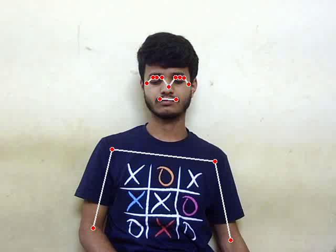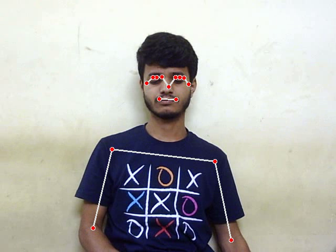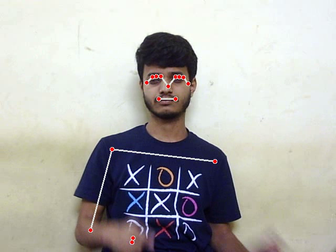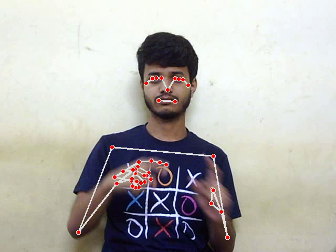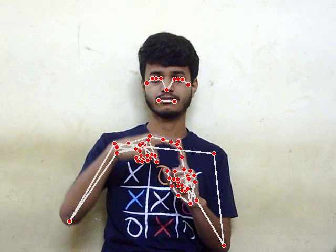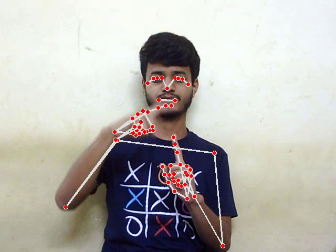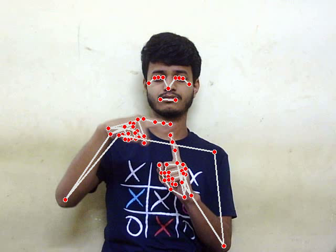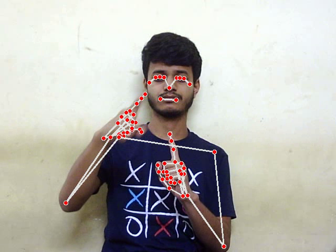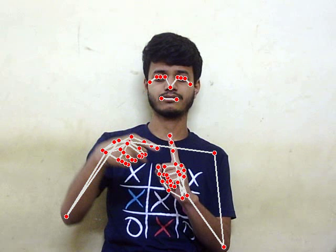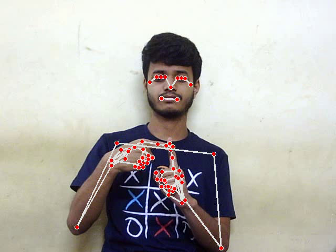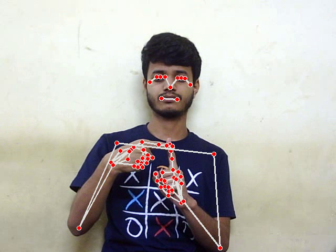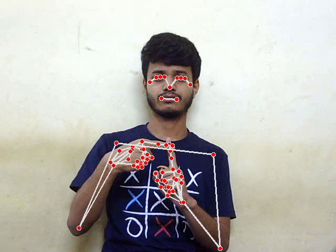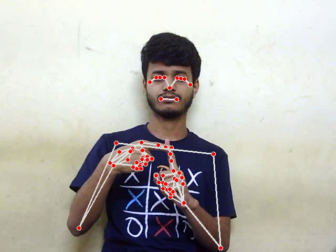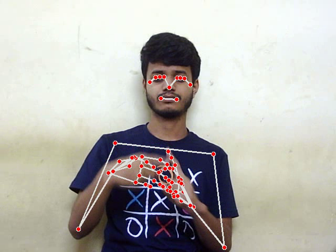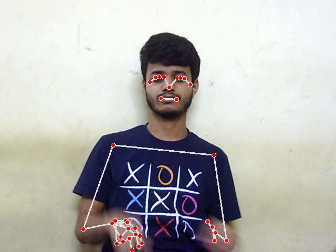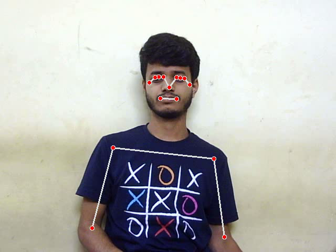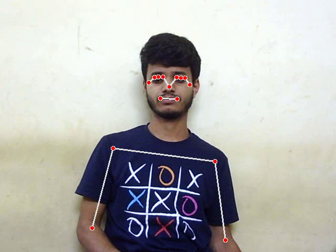when